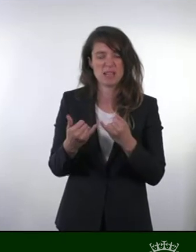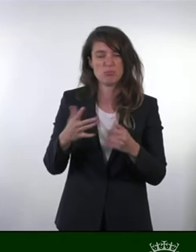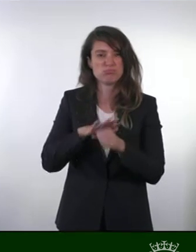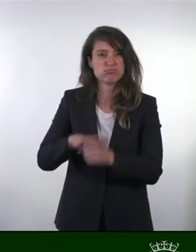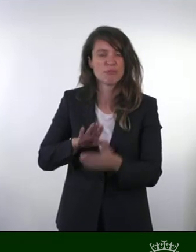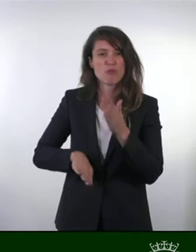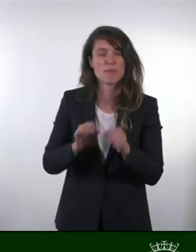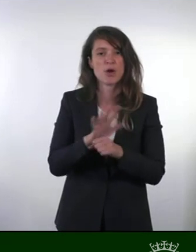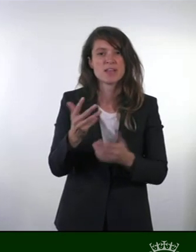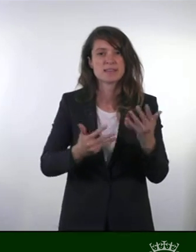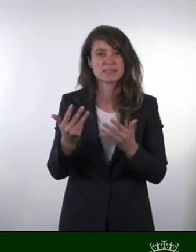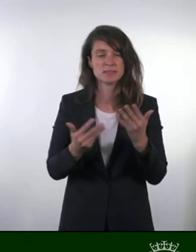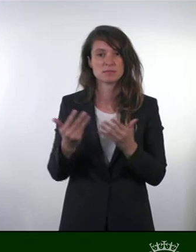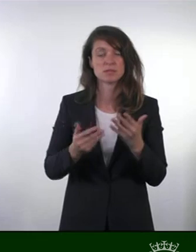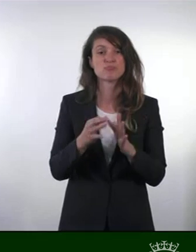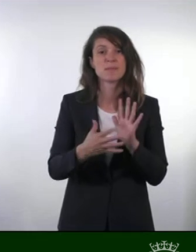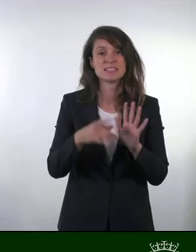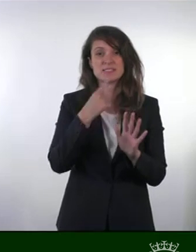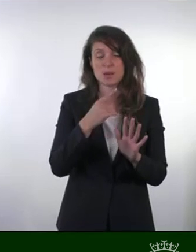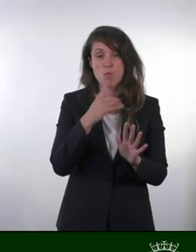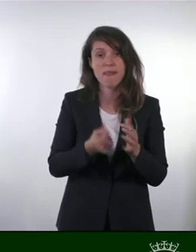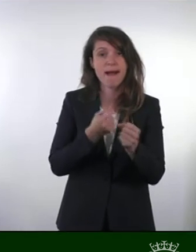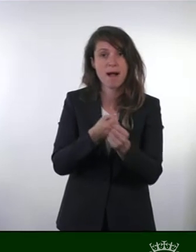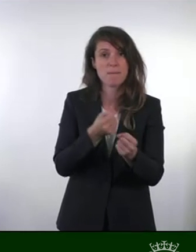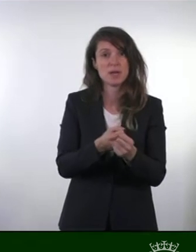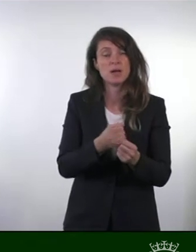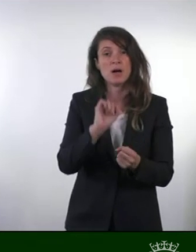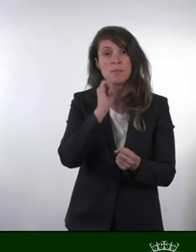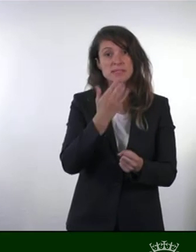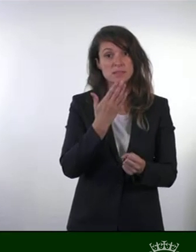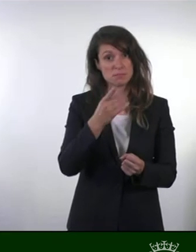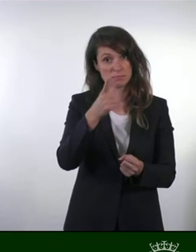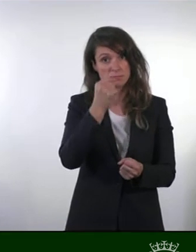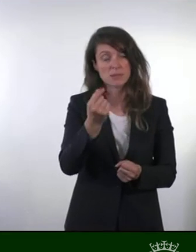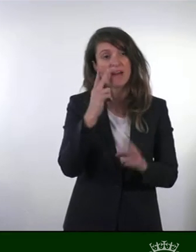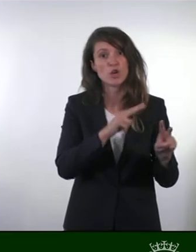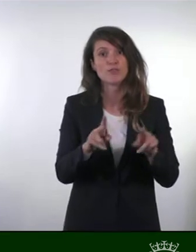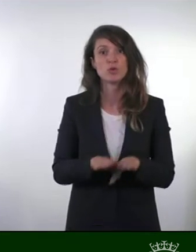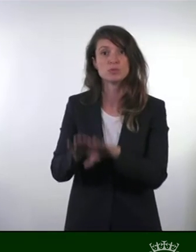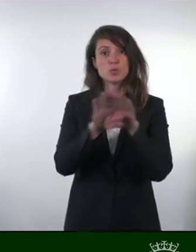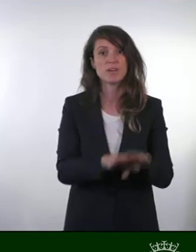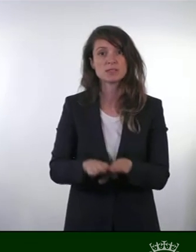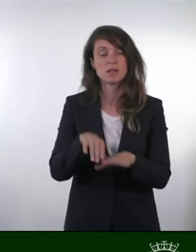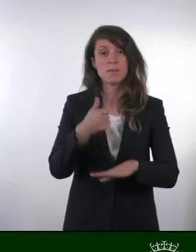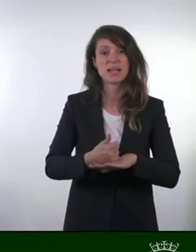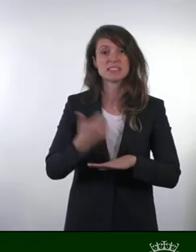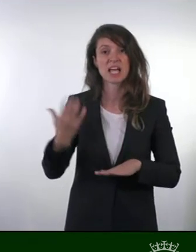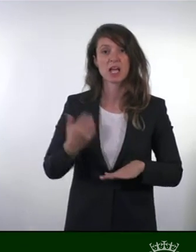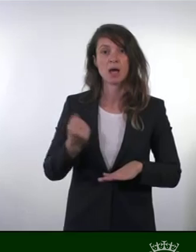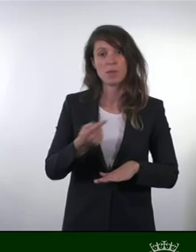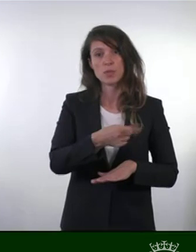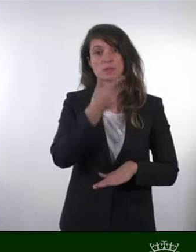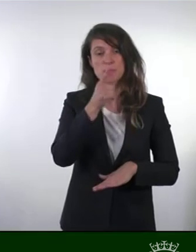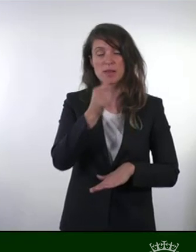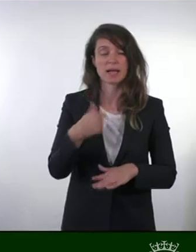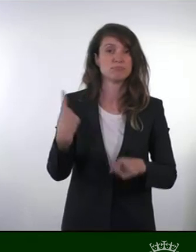The Prime Minister said a few minutes ago that he stands ready to help. Will he look at a universal basic income so that these people can get the help that they need now?